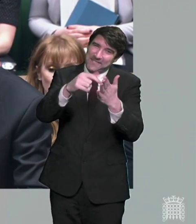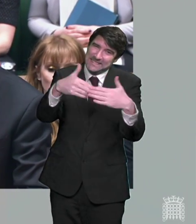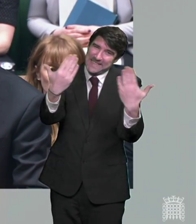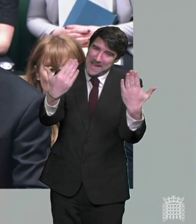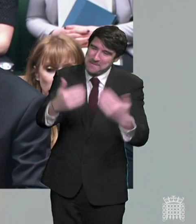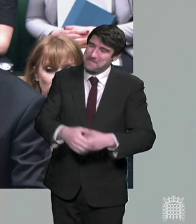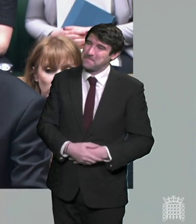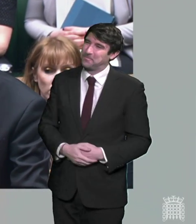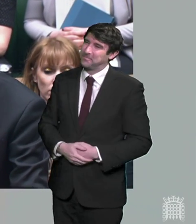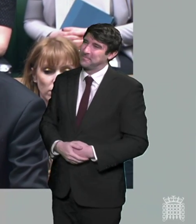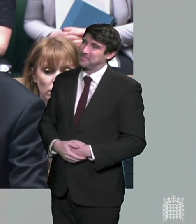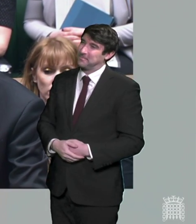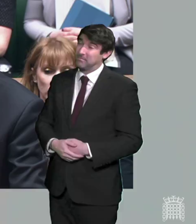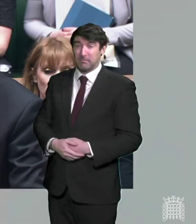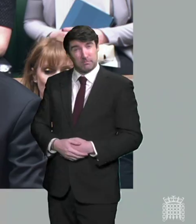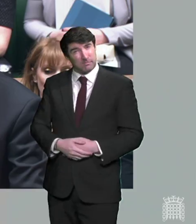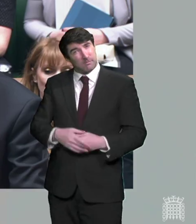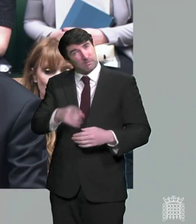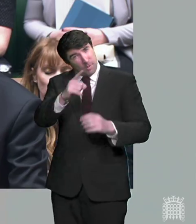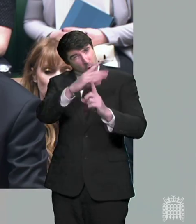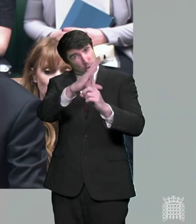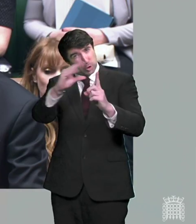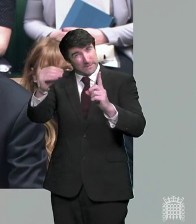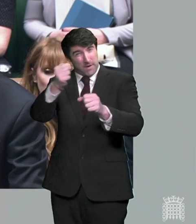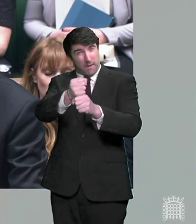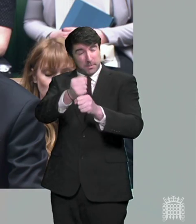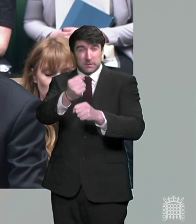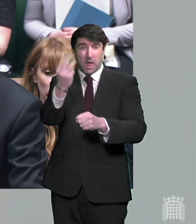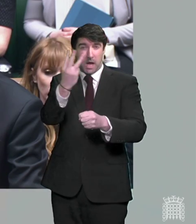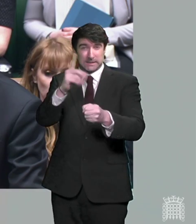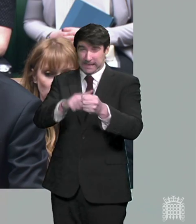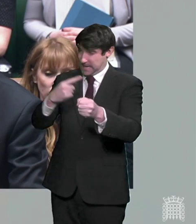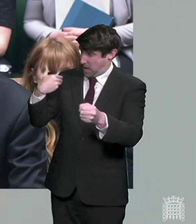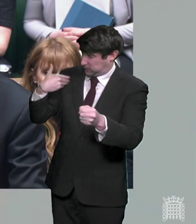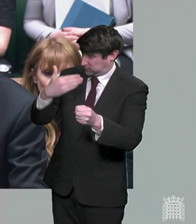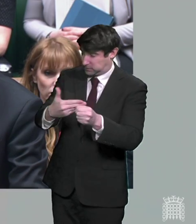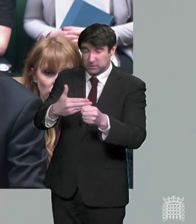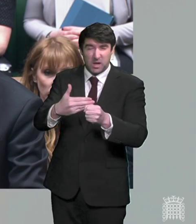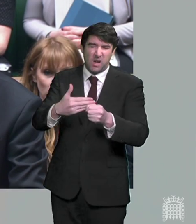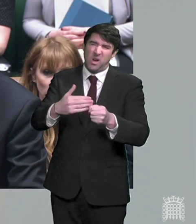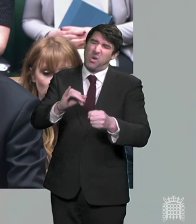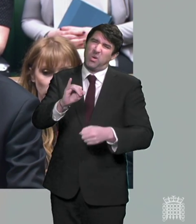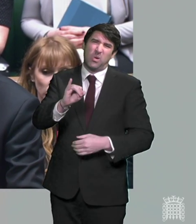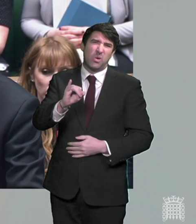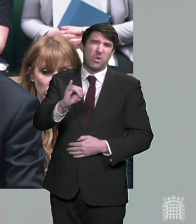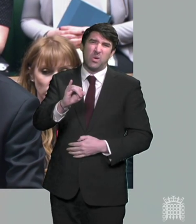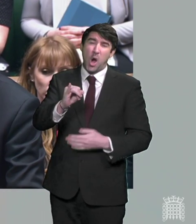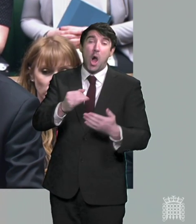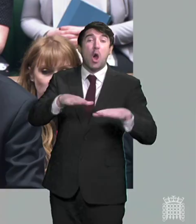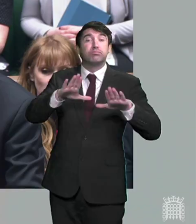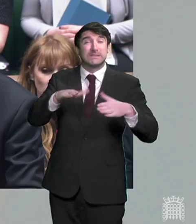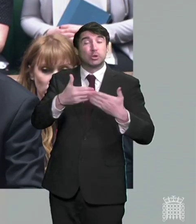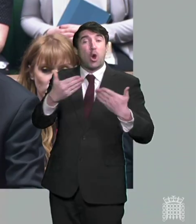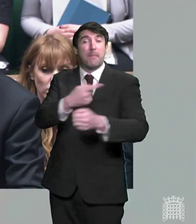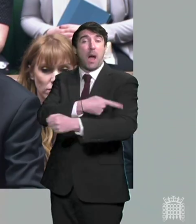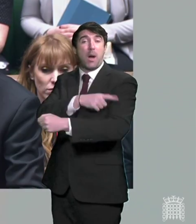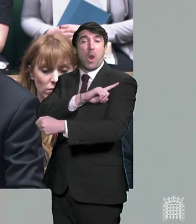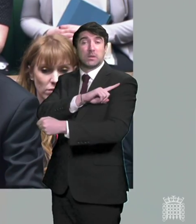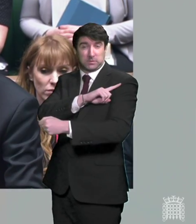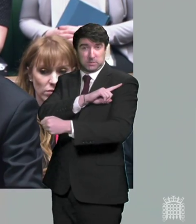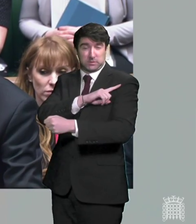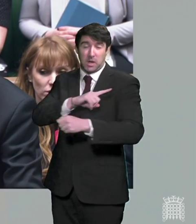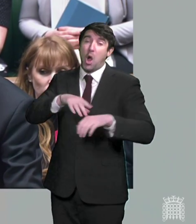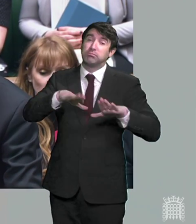After 13 years of Tory failure, the average family in Britain will be poorer than the average family in Poland by 2030.